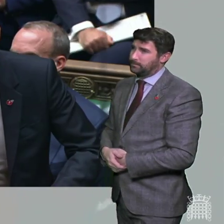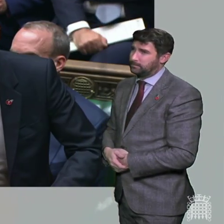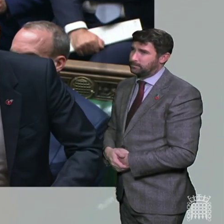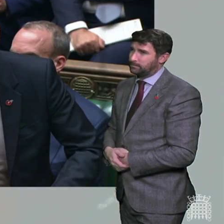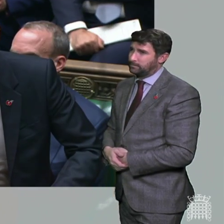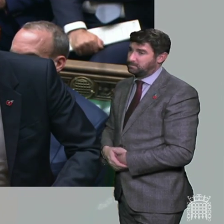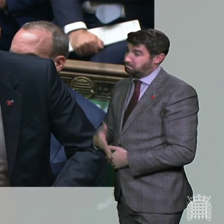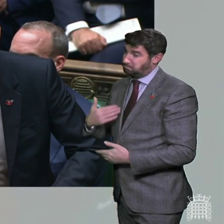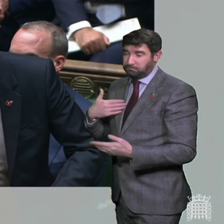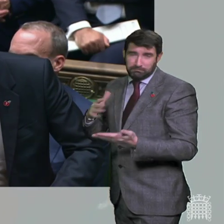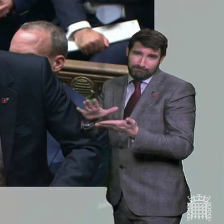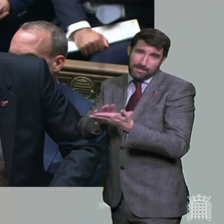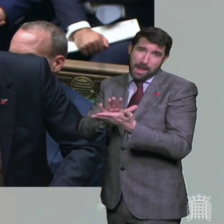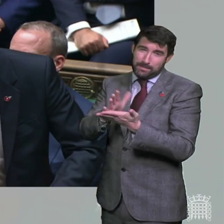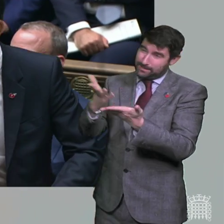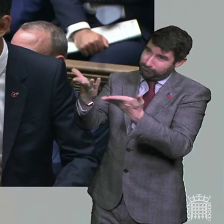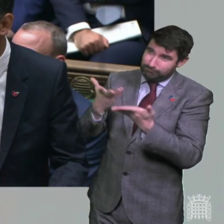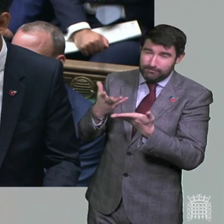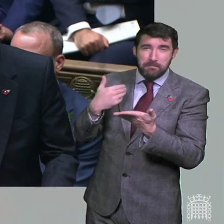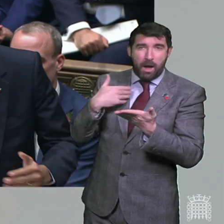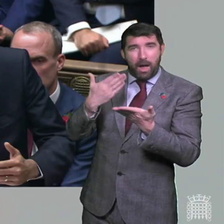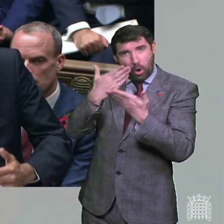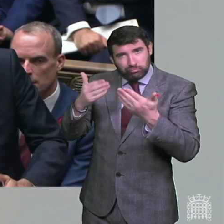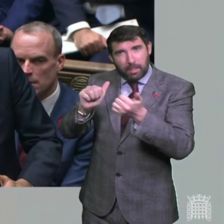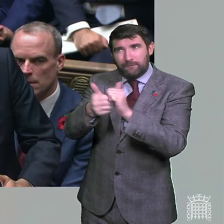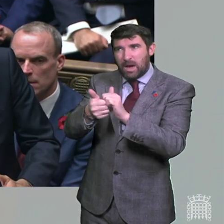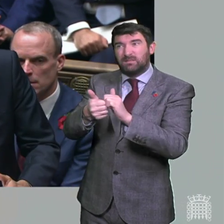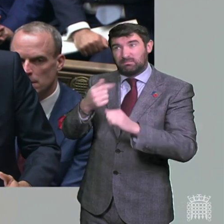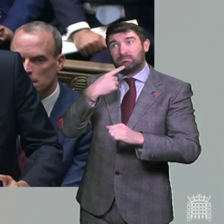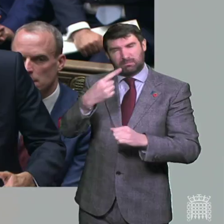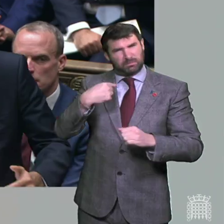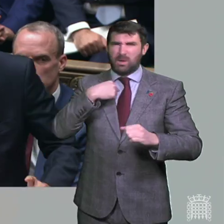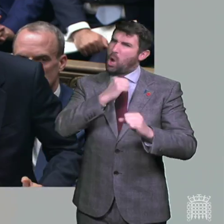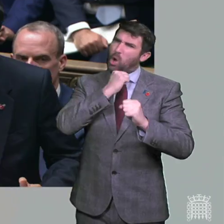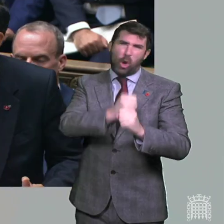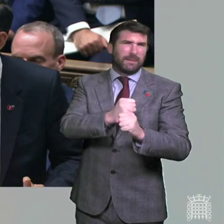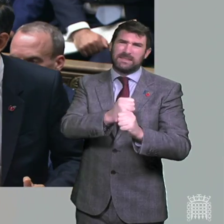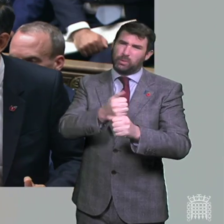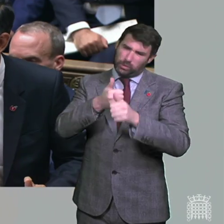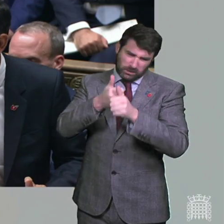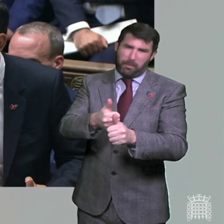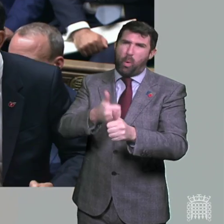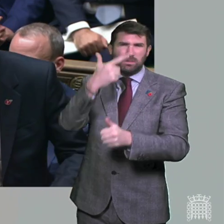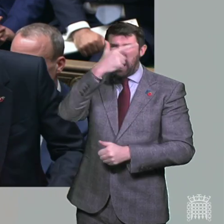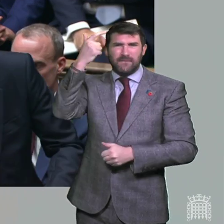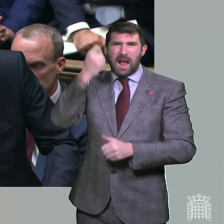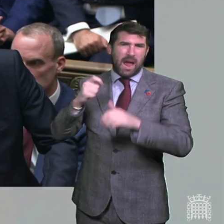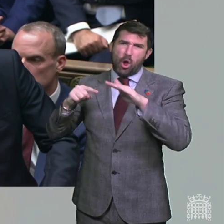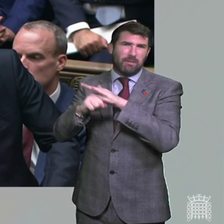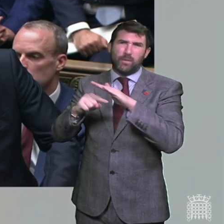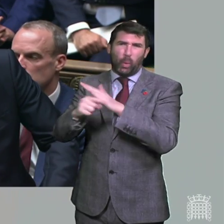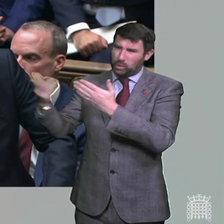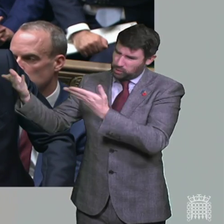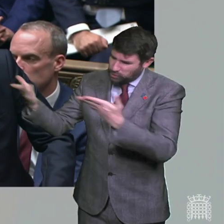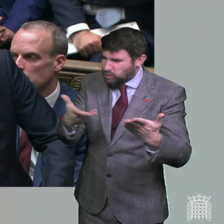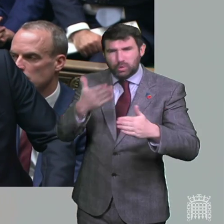I can reassure him that we are completely committed to supporting Afghan refugees into the employment opportunities here in the UK.